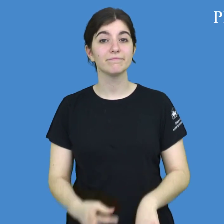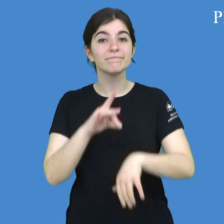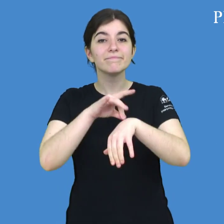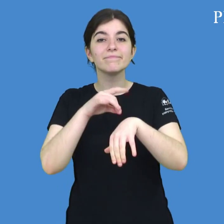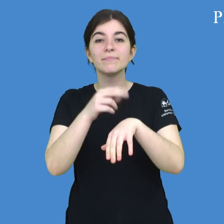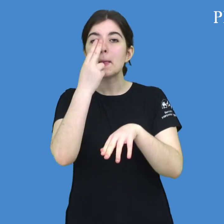enfermo